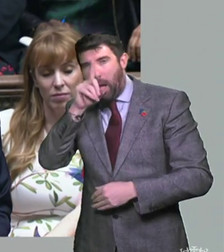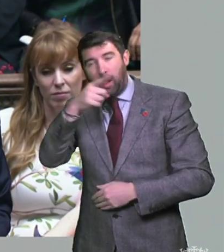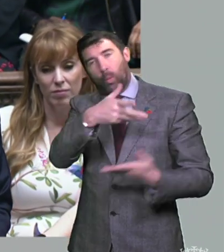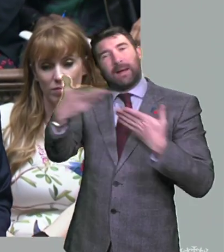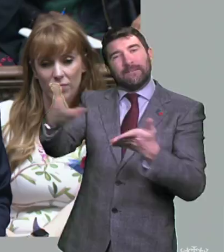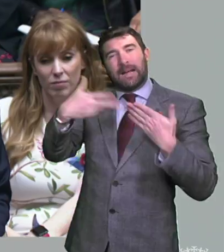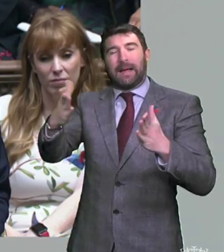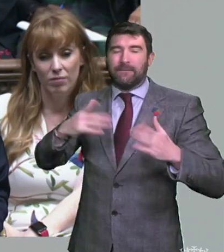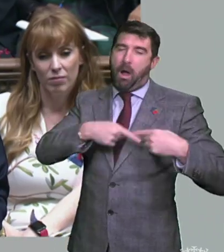Will he find a backbone and end